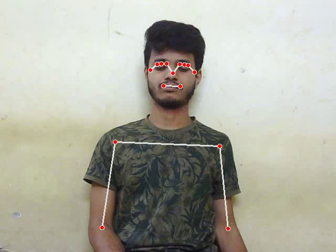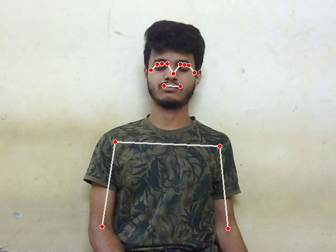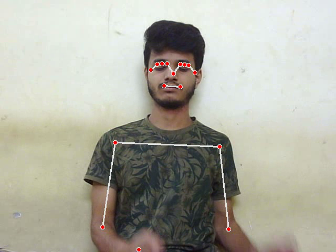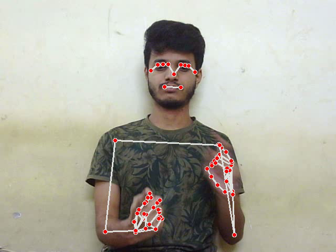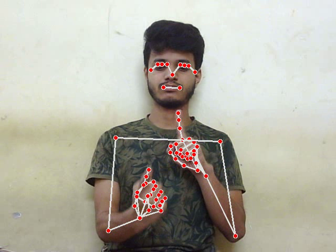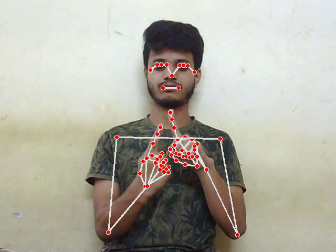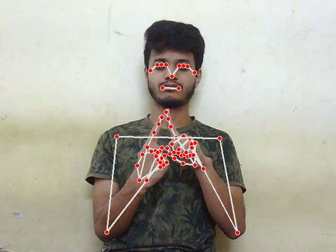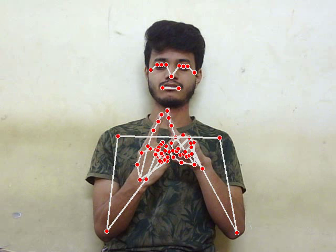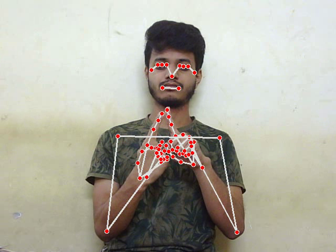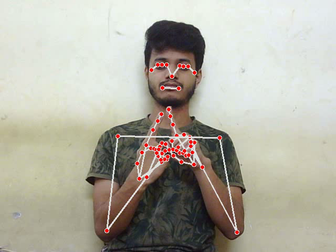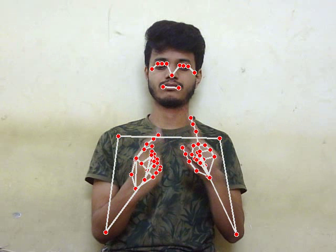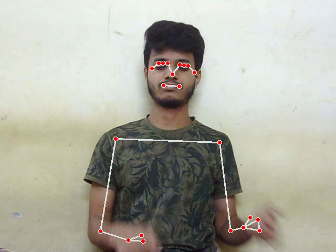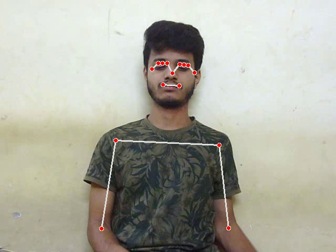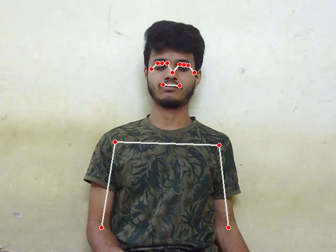meet